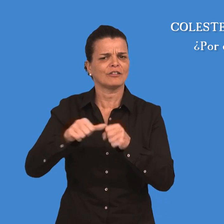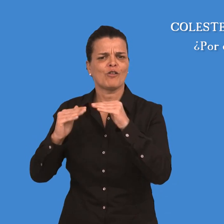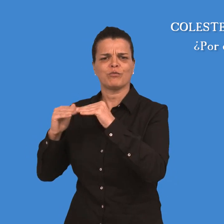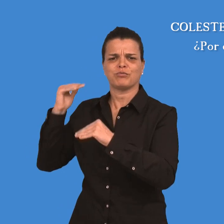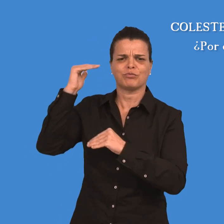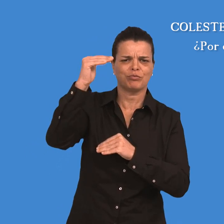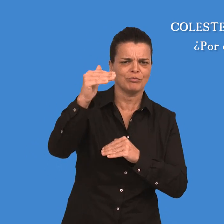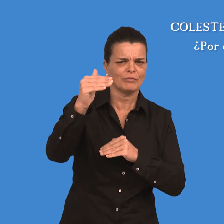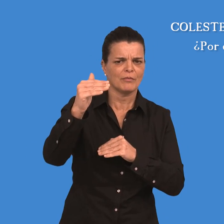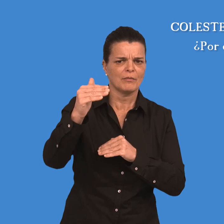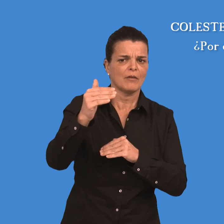superior